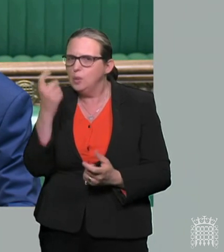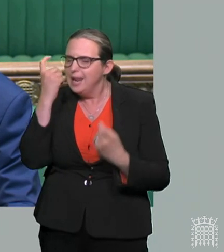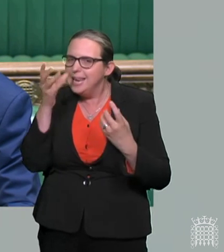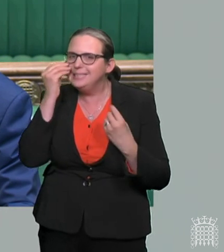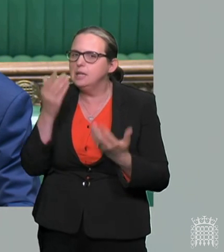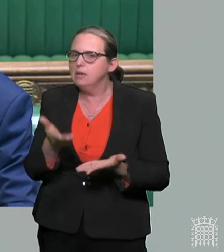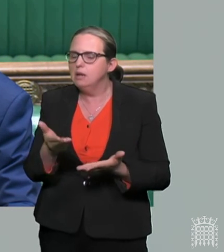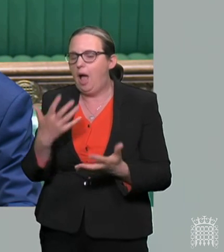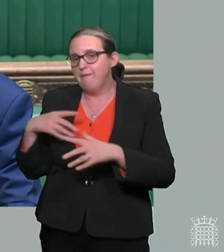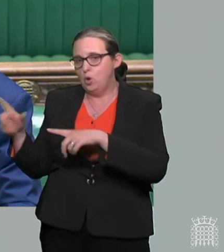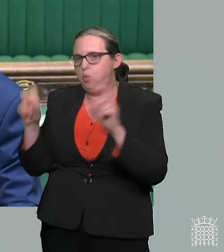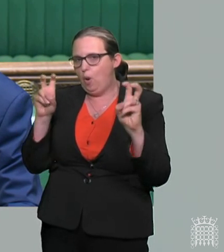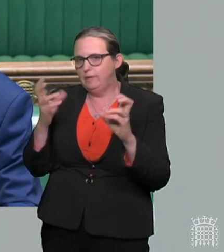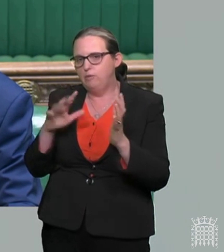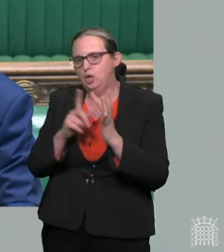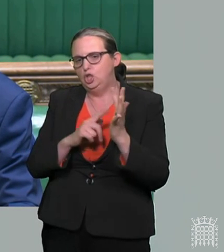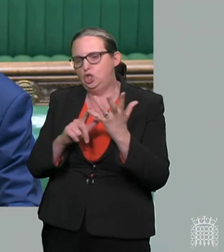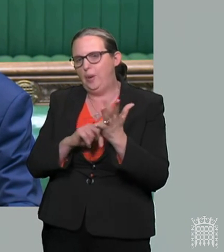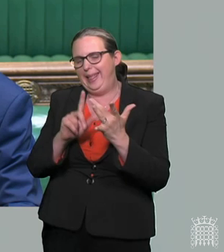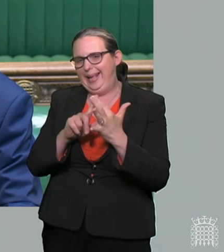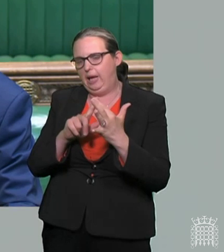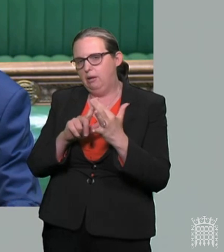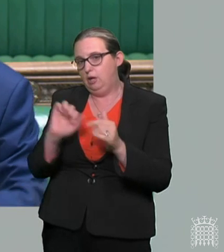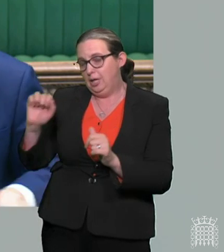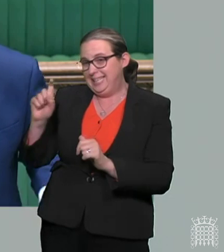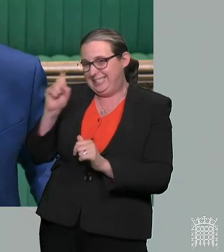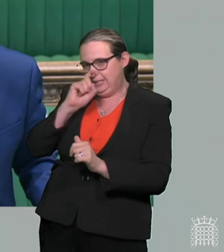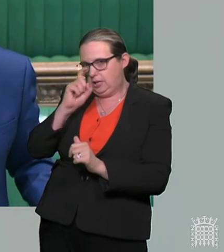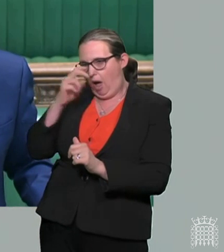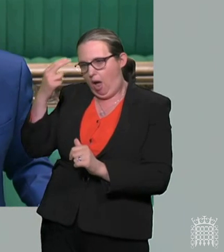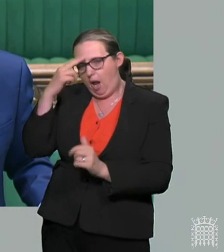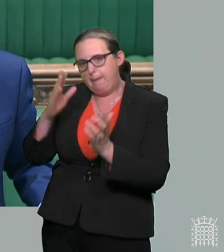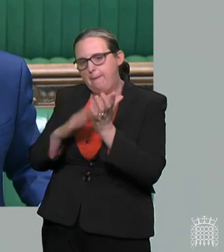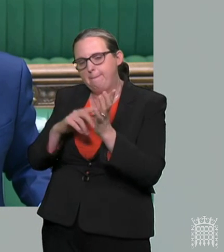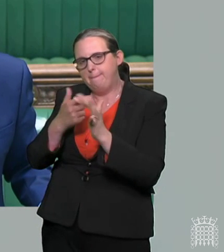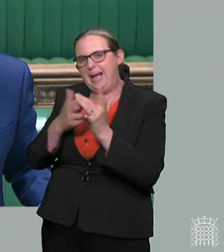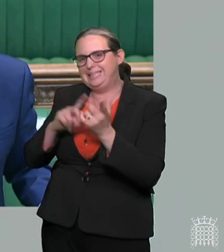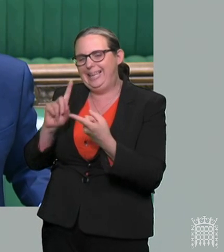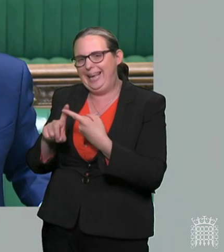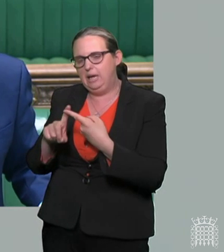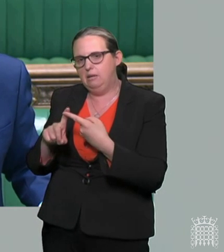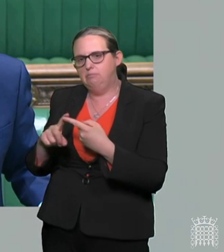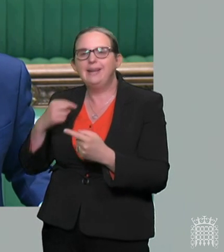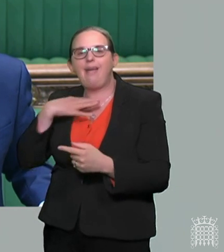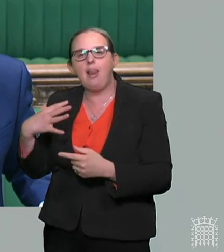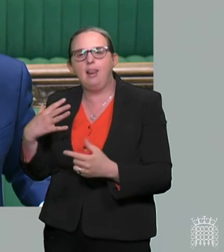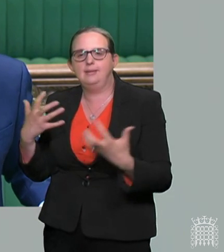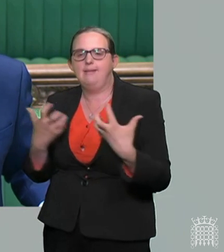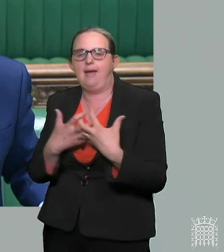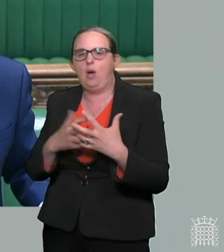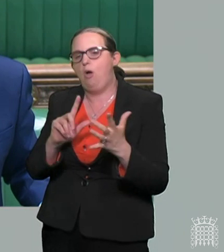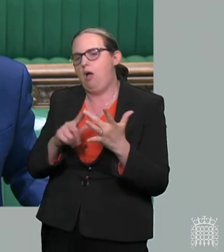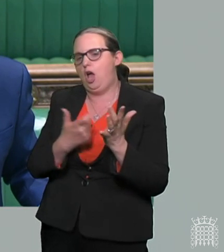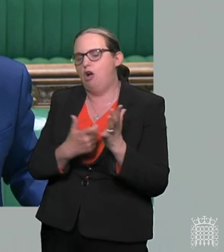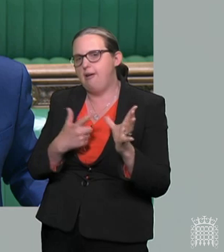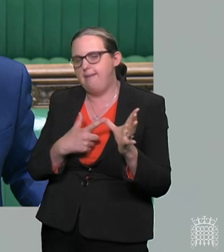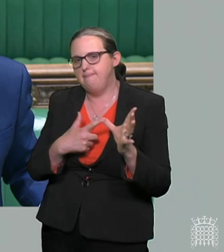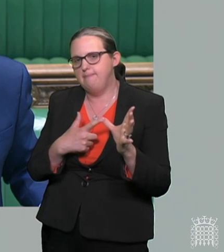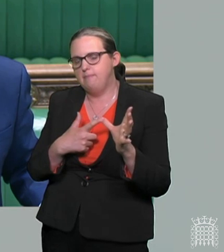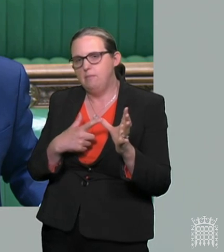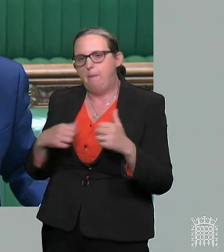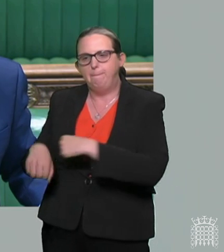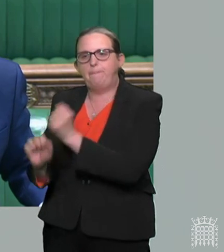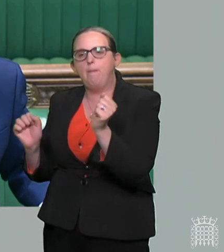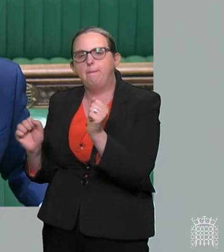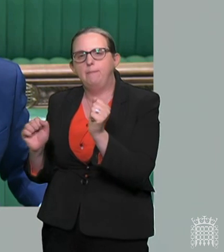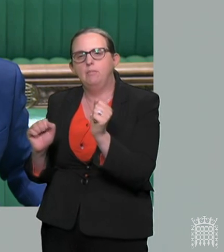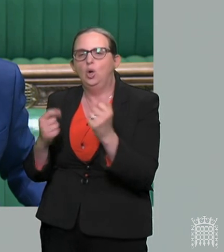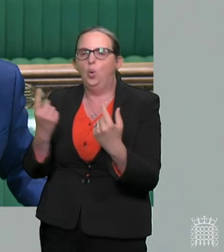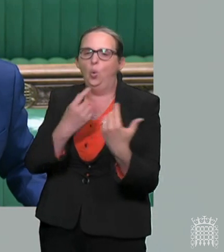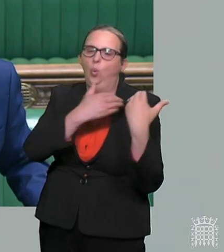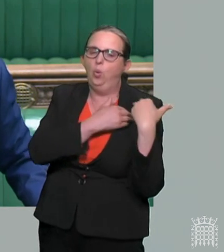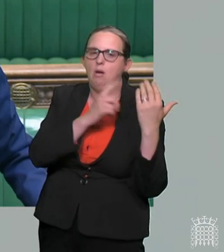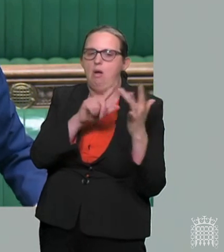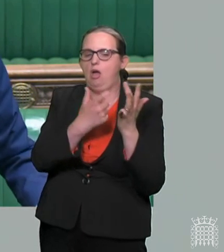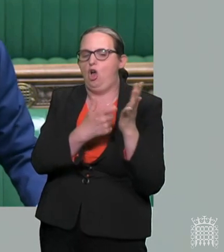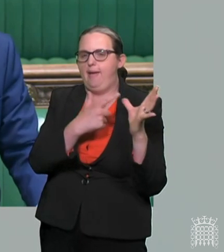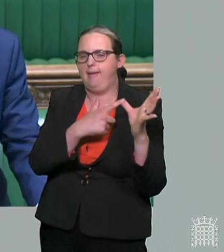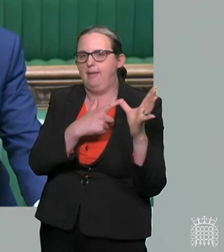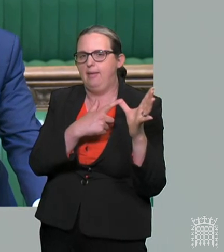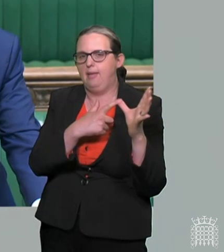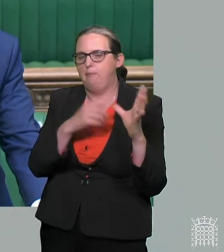Her sister Maxine was among the 21 people killed by the IRA in the Birmingham pub bombings—that is Julie Hambleton, Prime Minister.